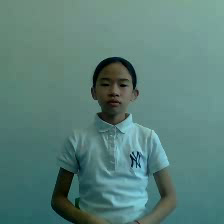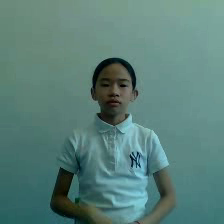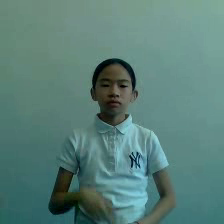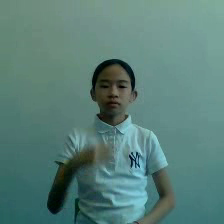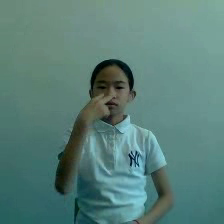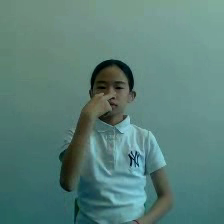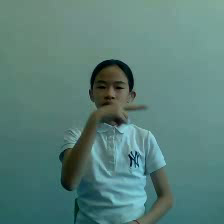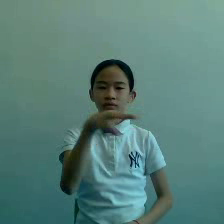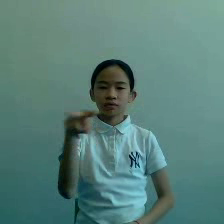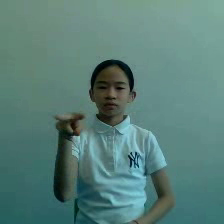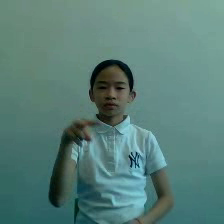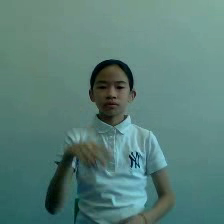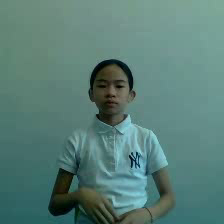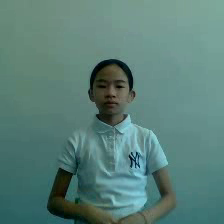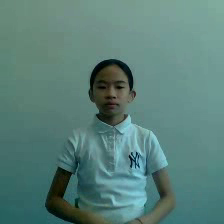Nhìn